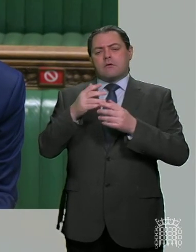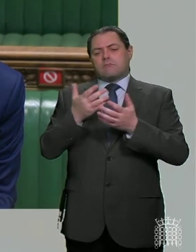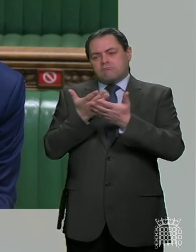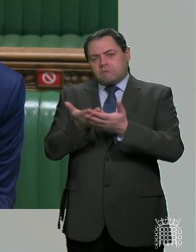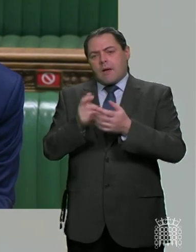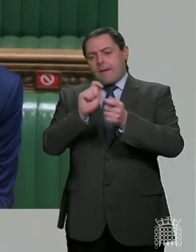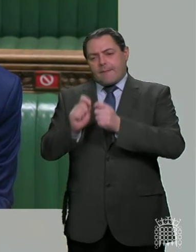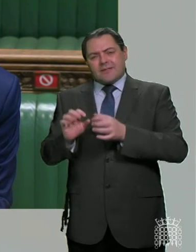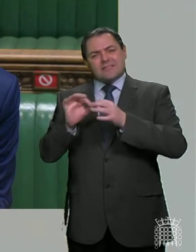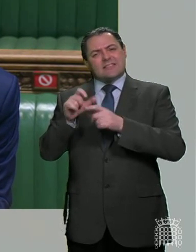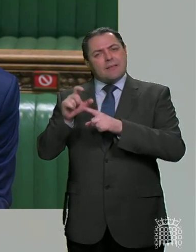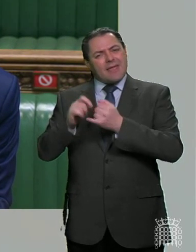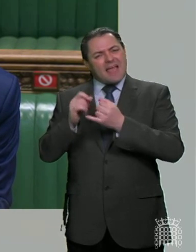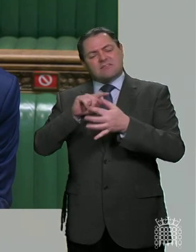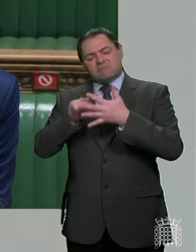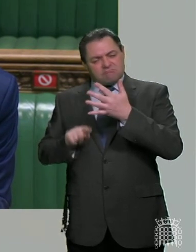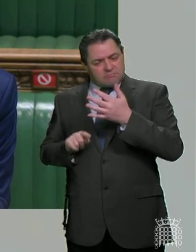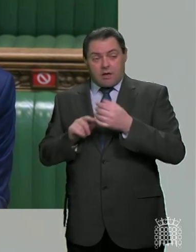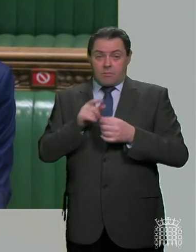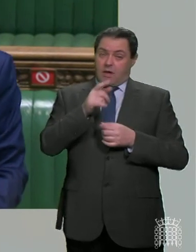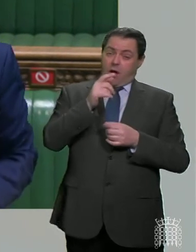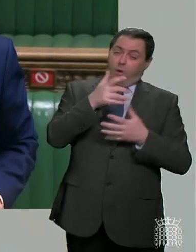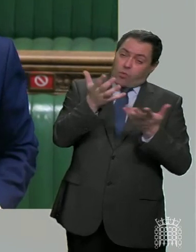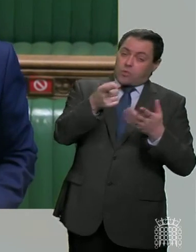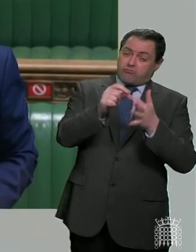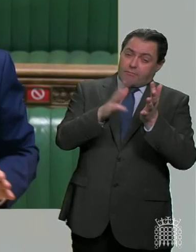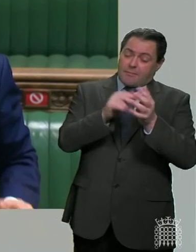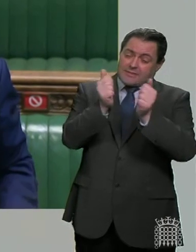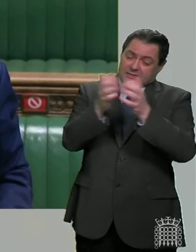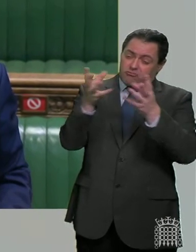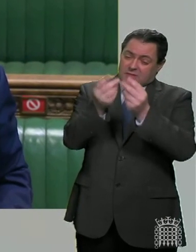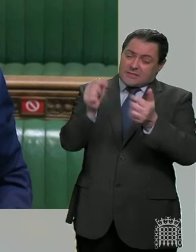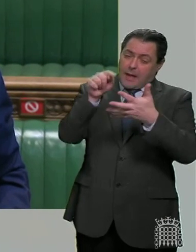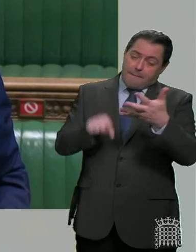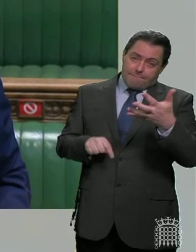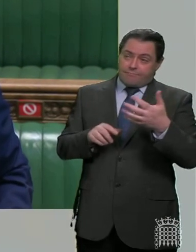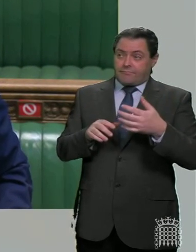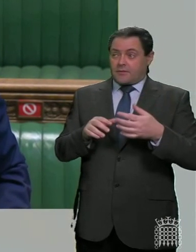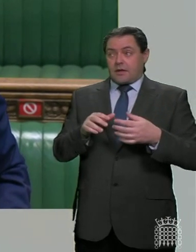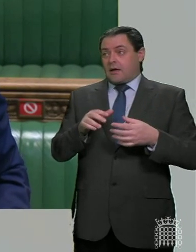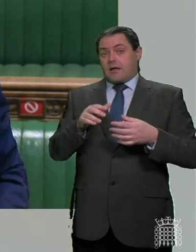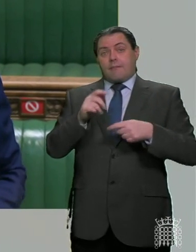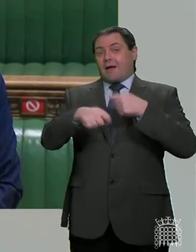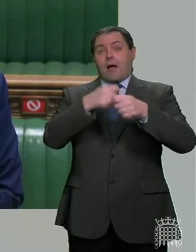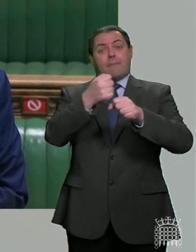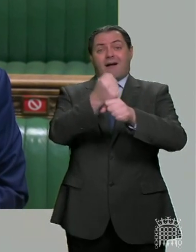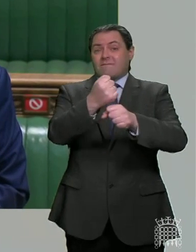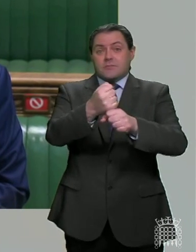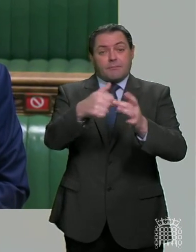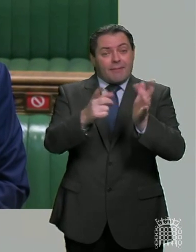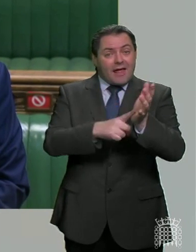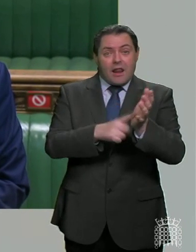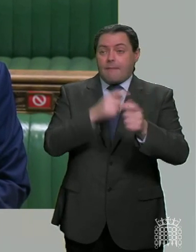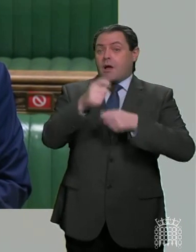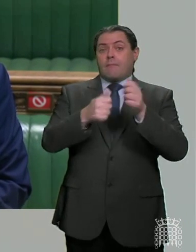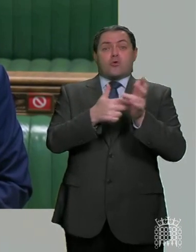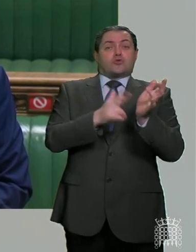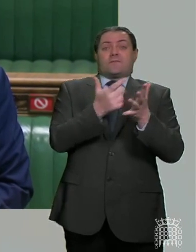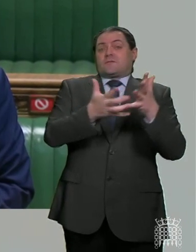I do not expect the Prime Minister to agree with all of this and, frankly, I do not care if this becomes a Government Bill or Conservative legislation.